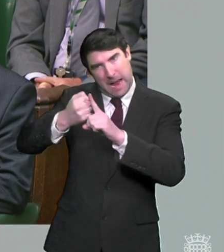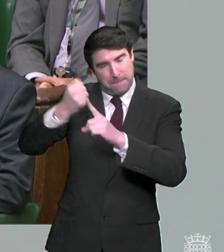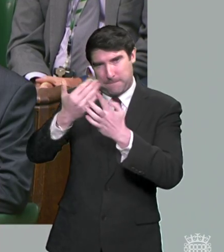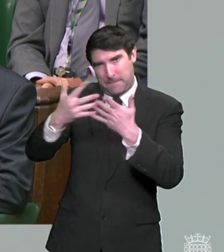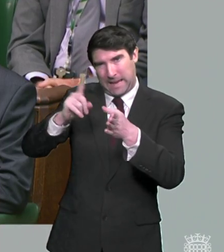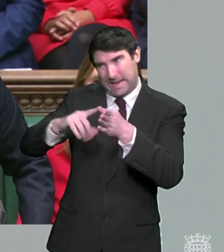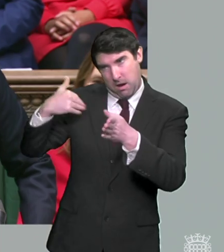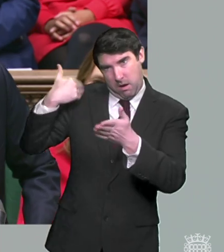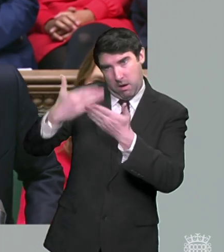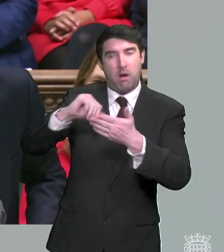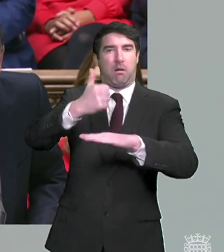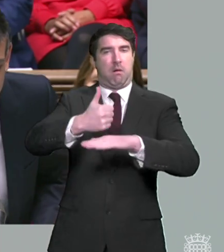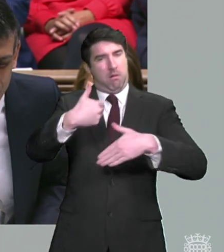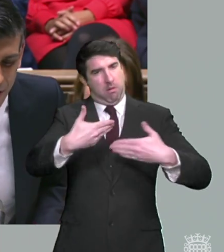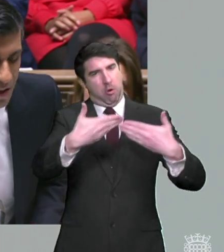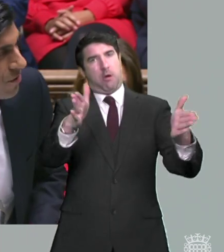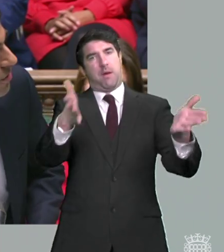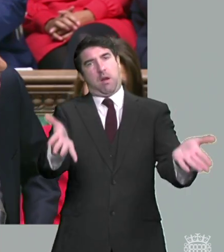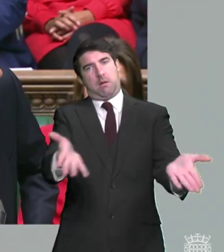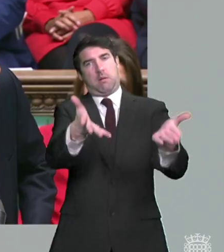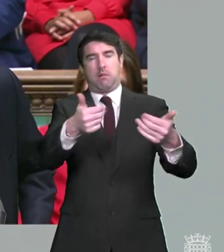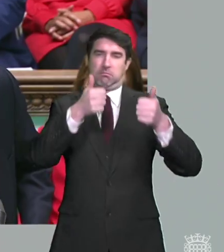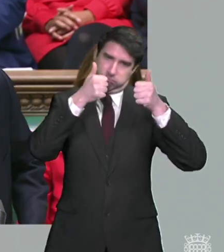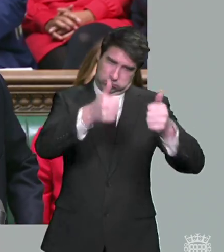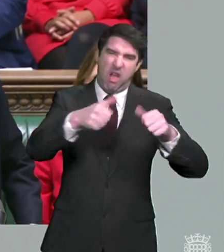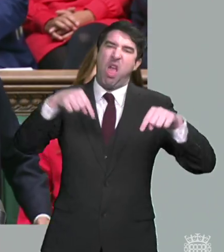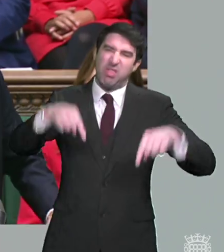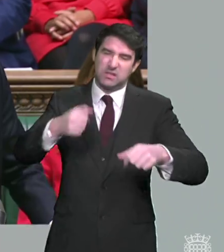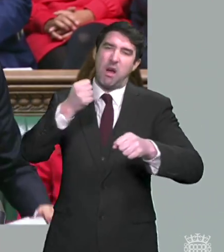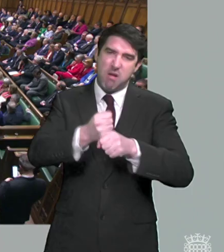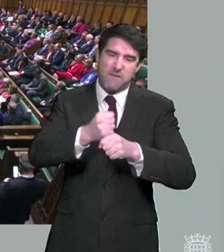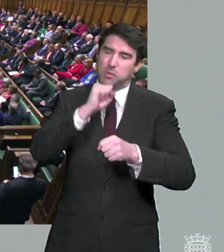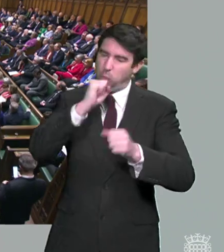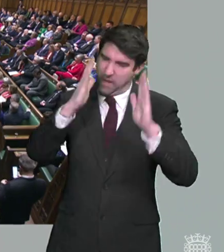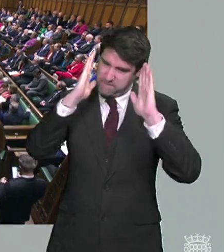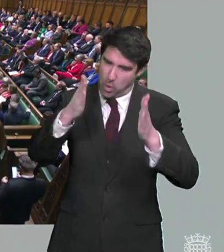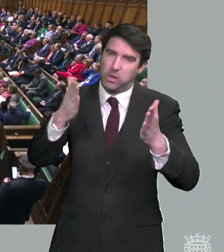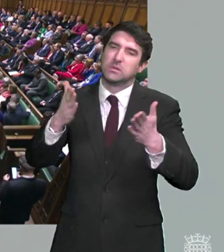He is absolutely right: this Government will continue to focus on delivering the country’s priorities.